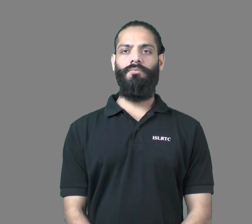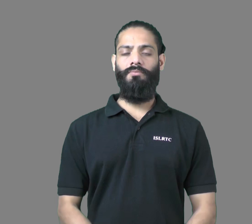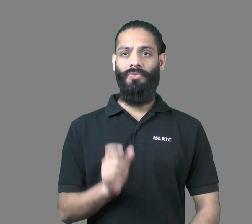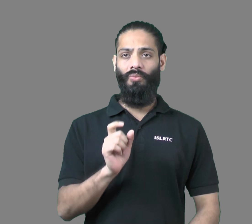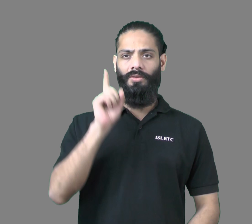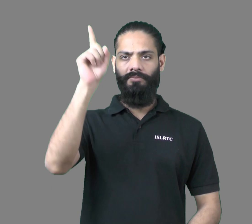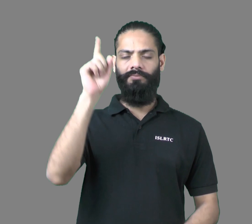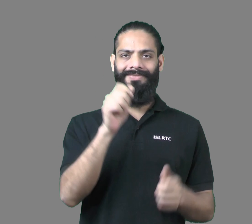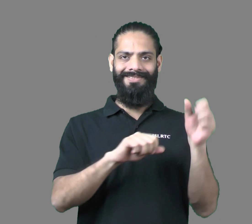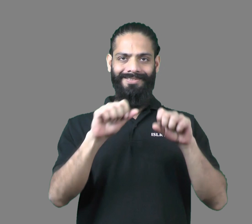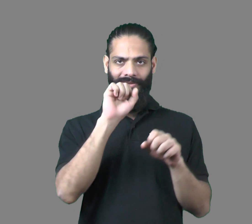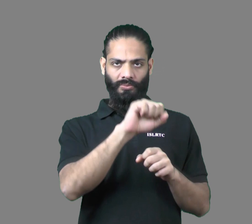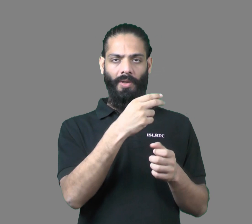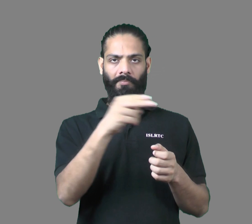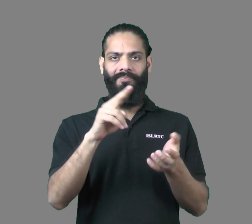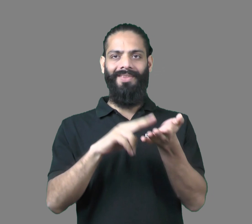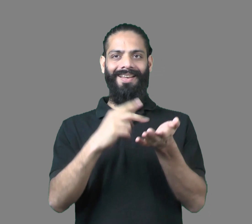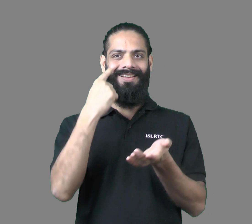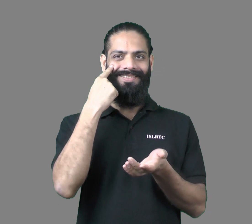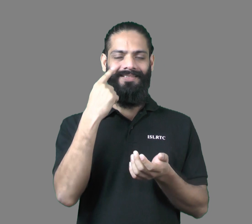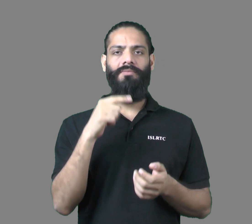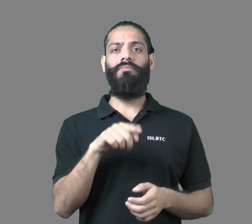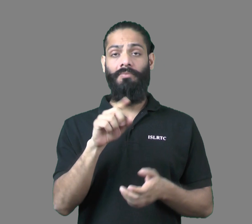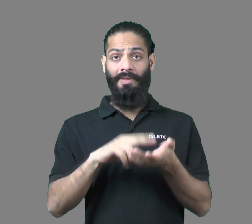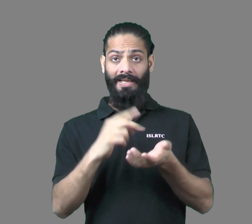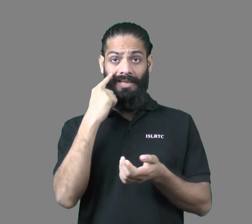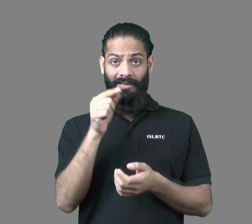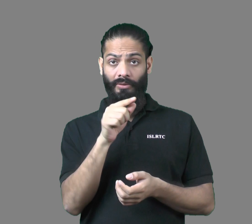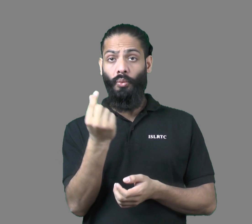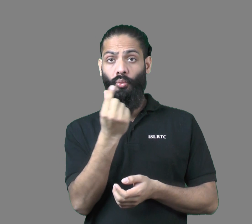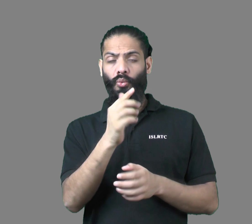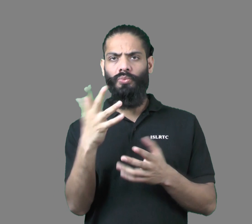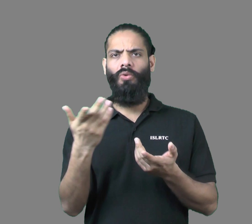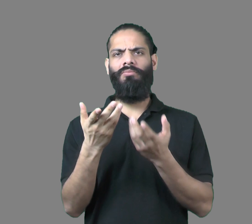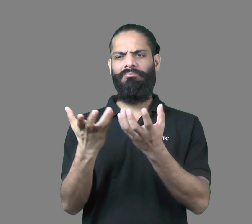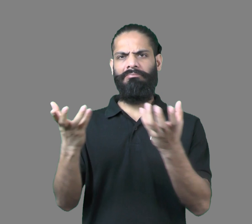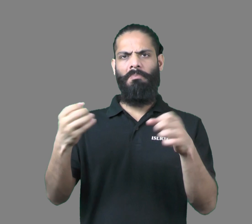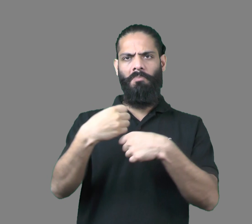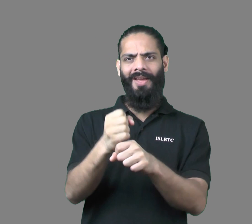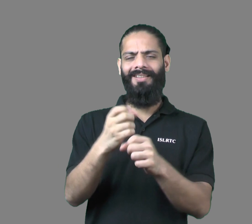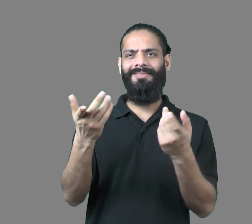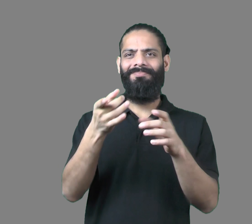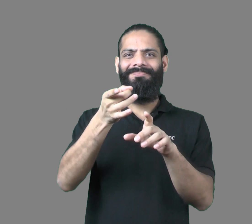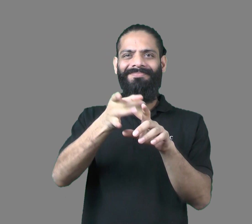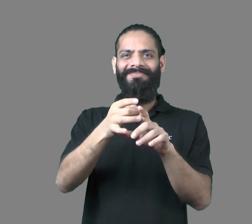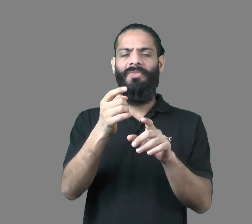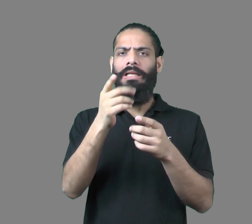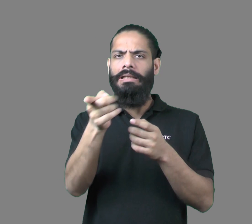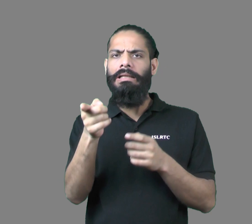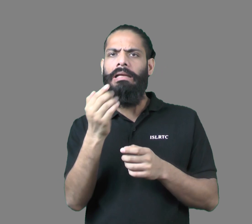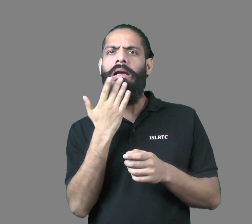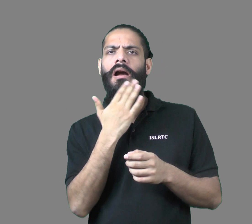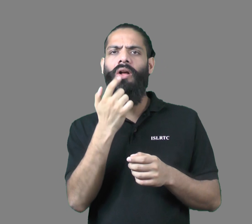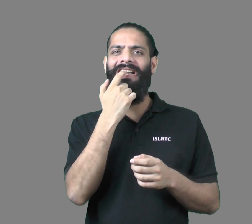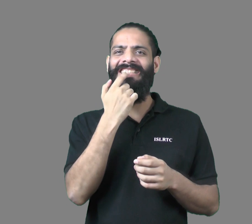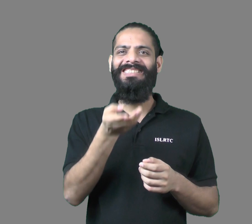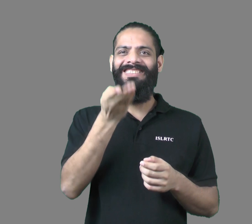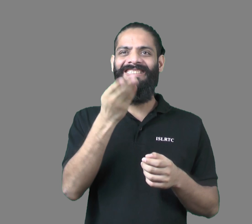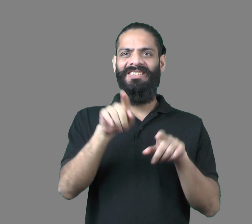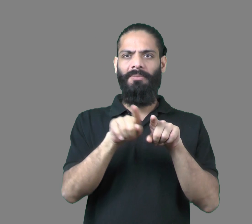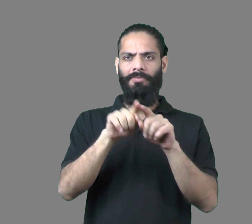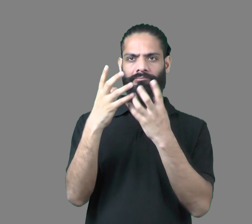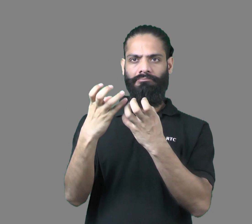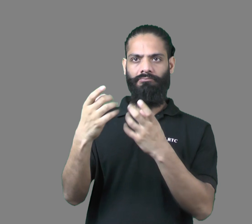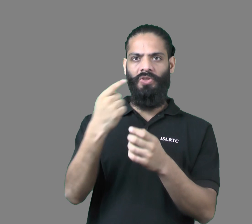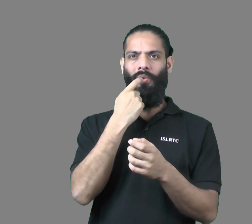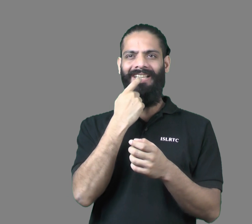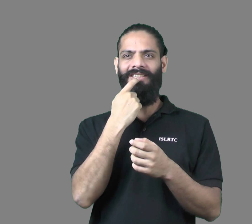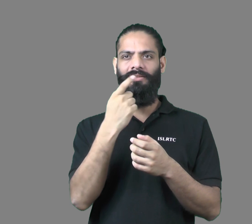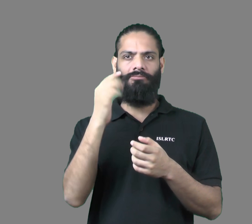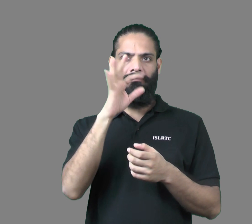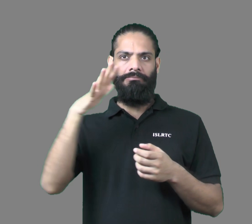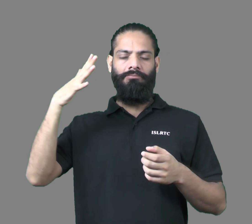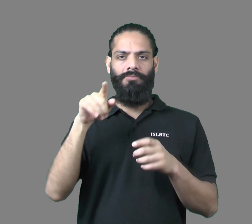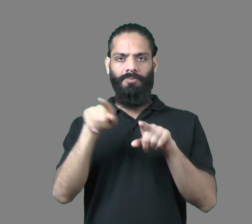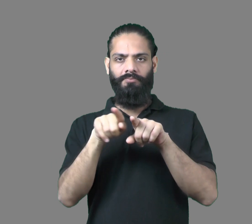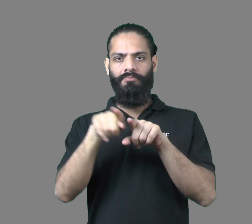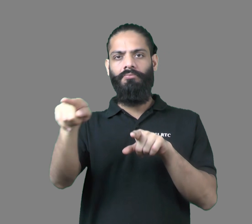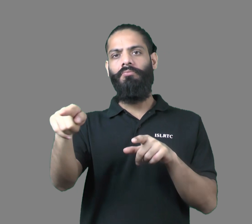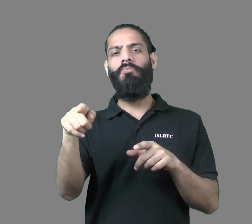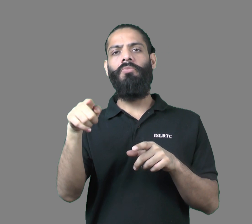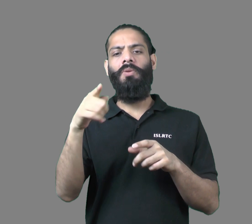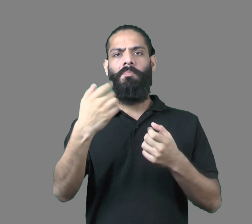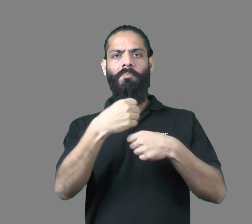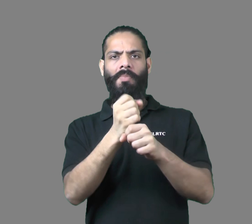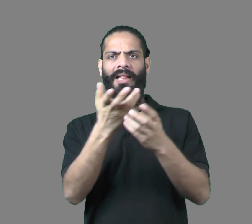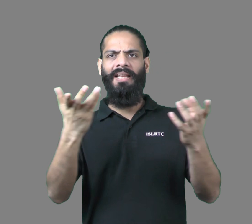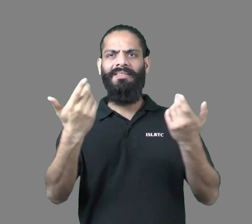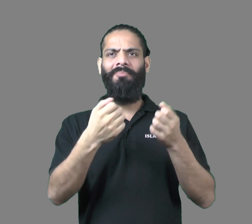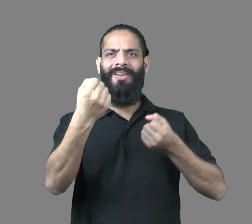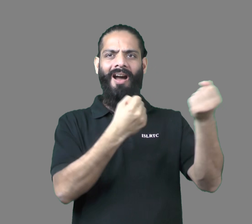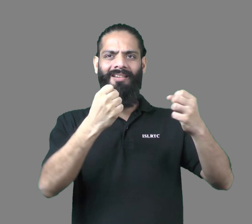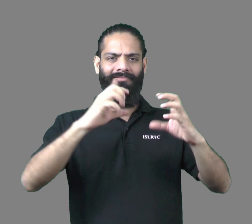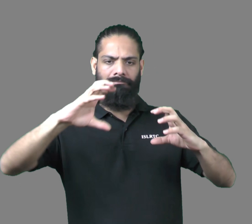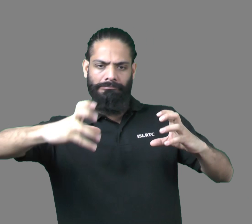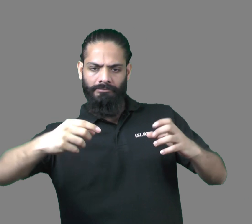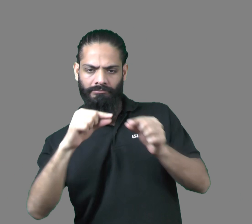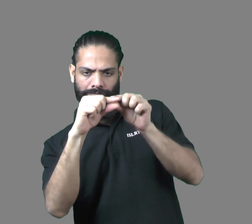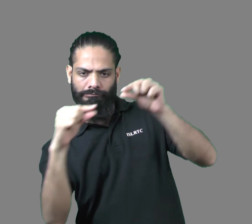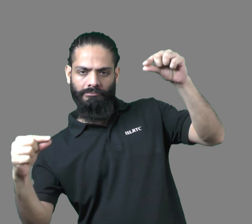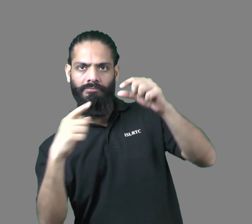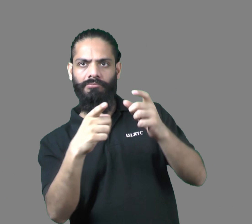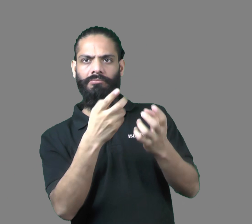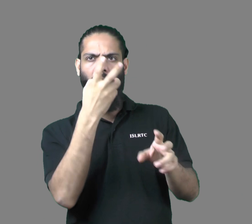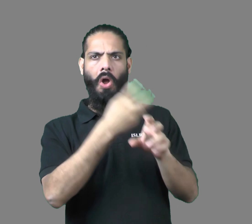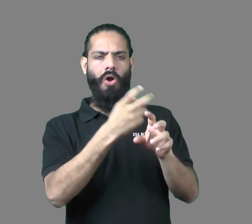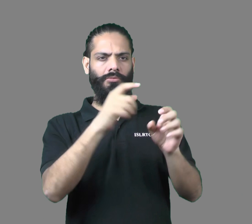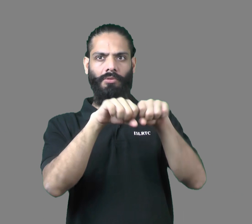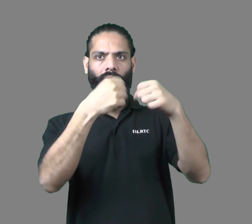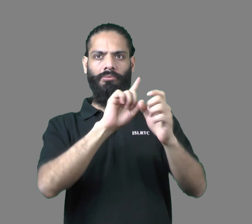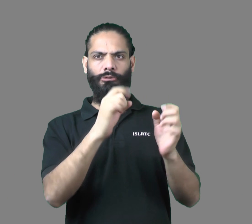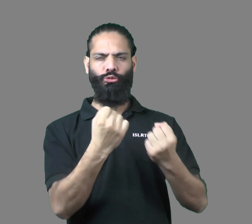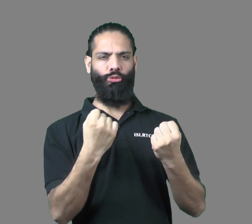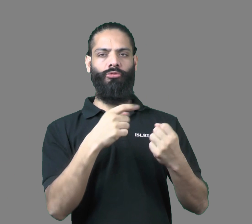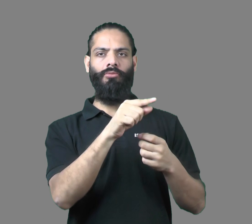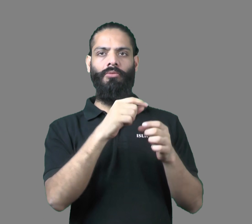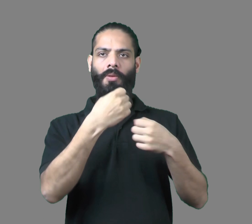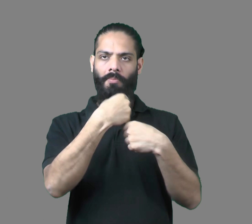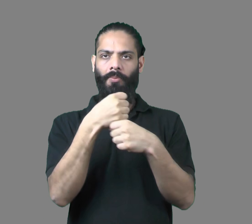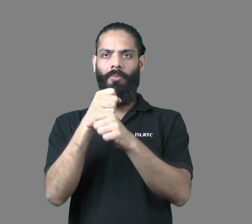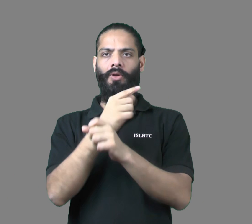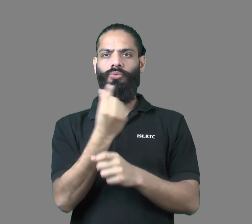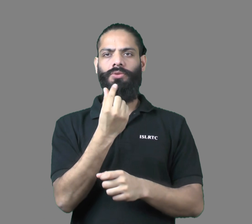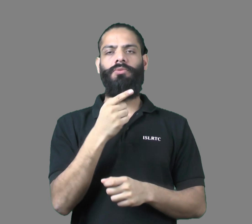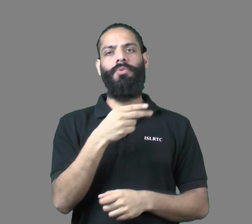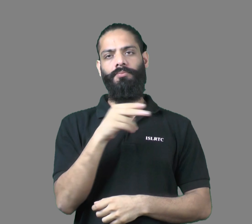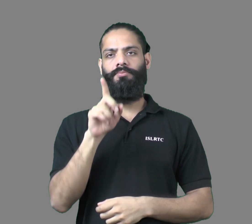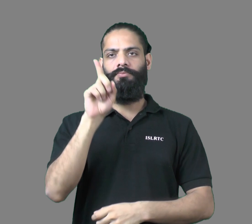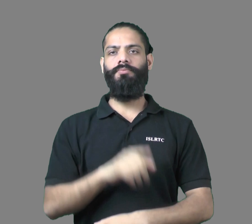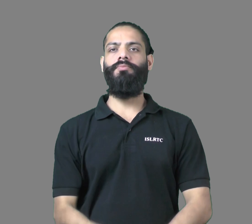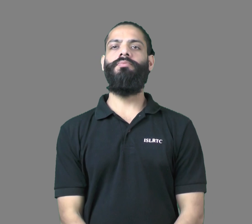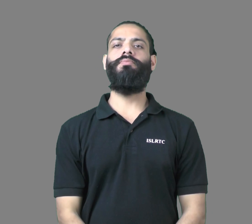Nickel